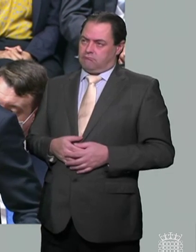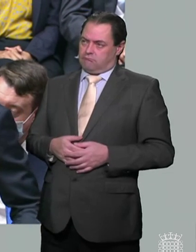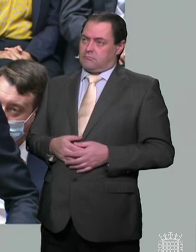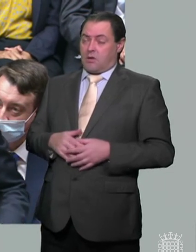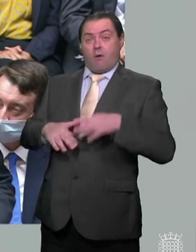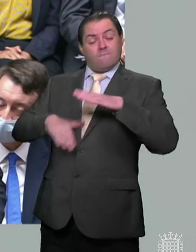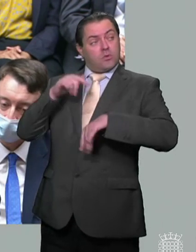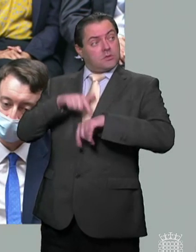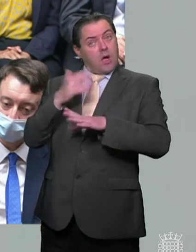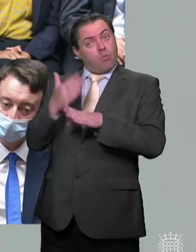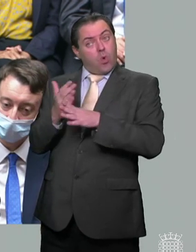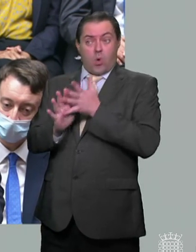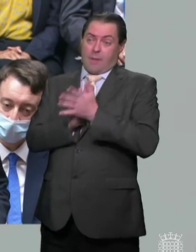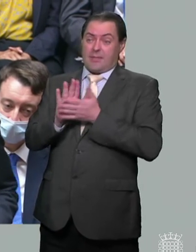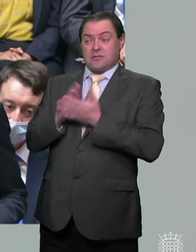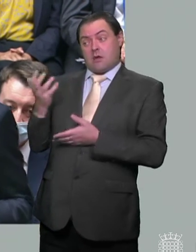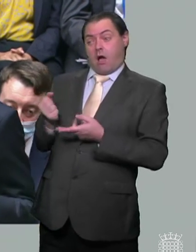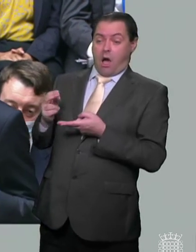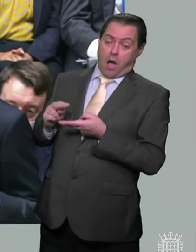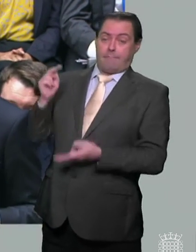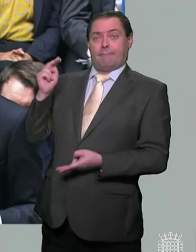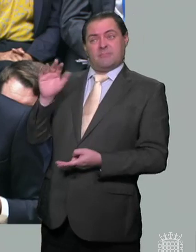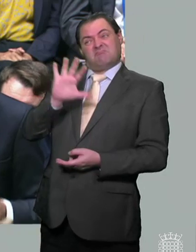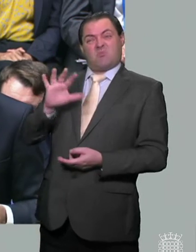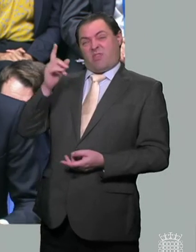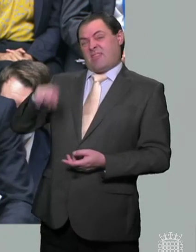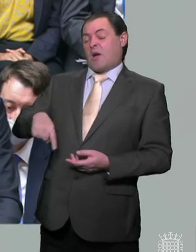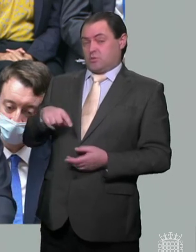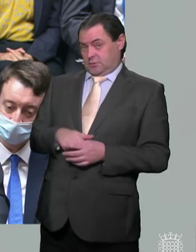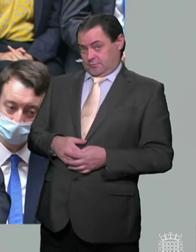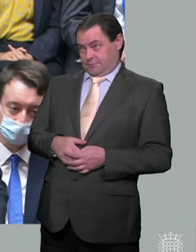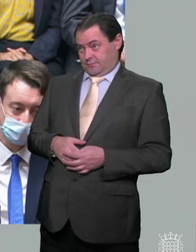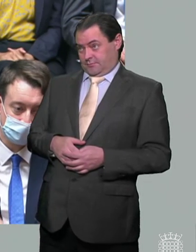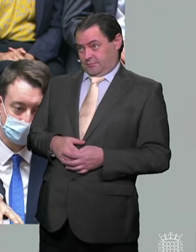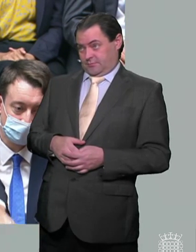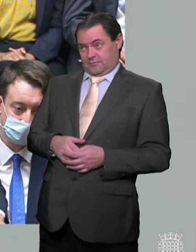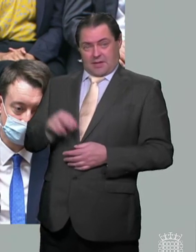For a full-time worker that is a pay rise worth over £1,000.